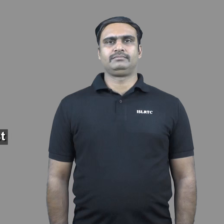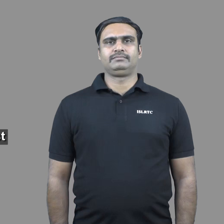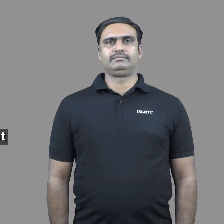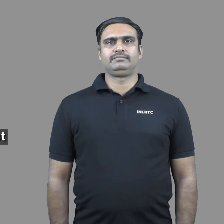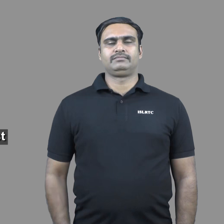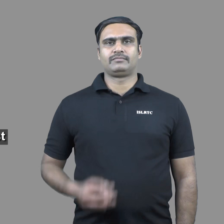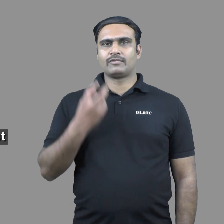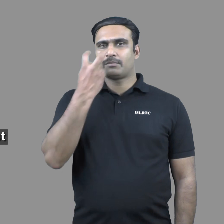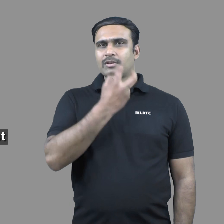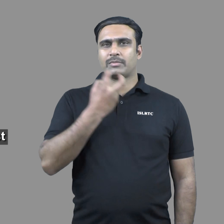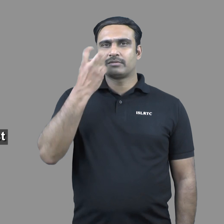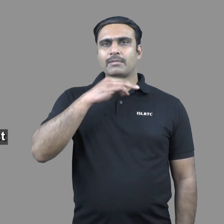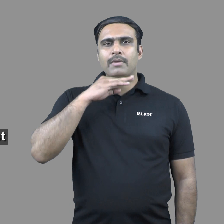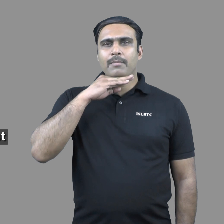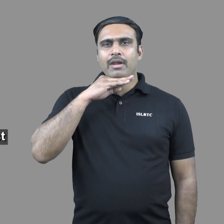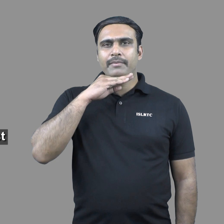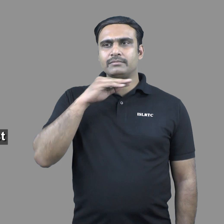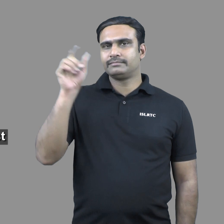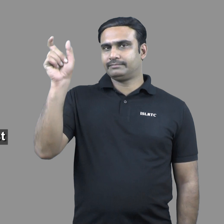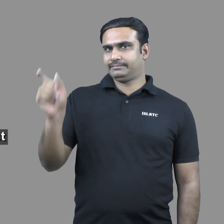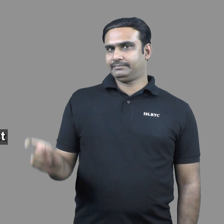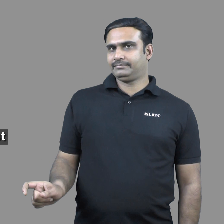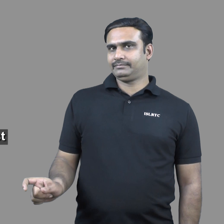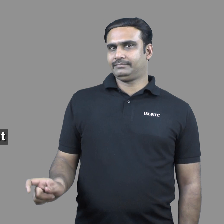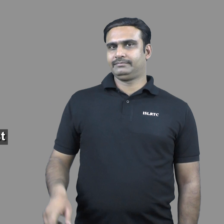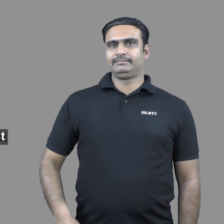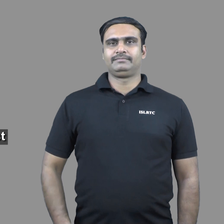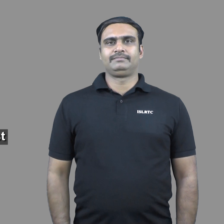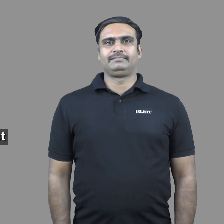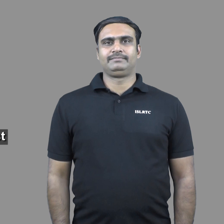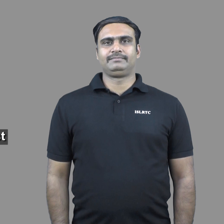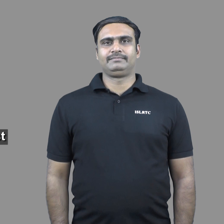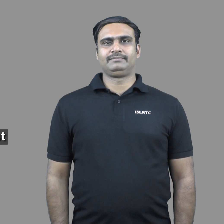Speech Therapist